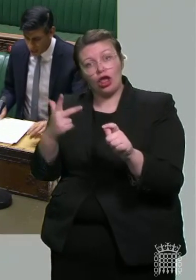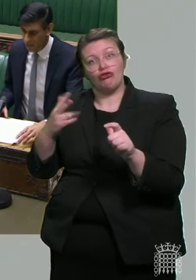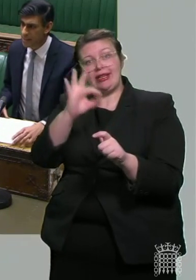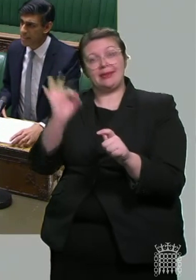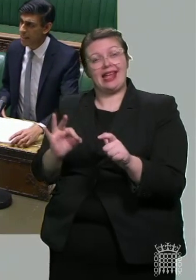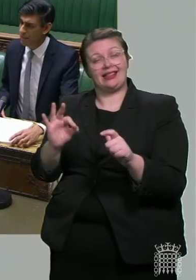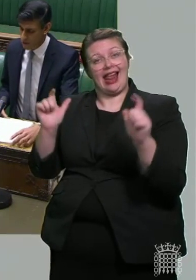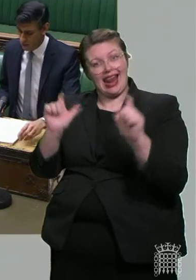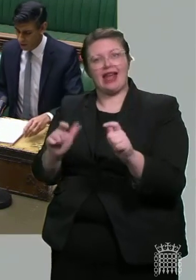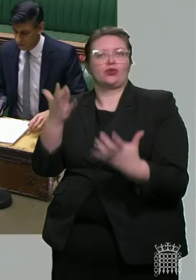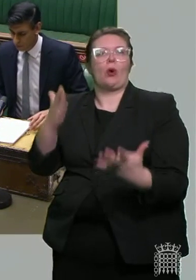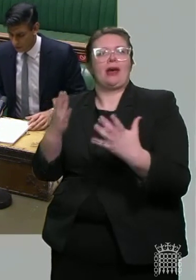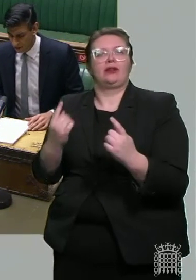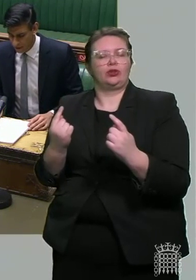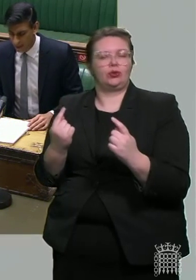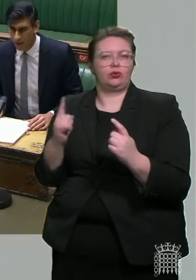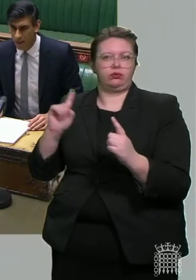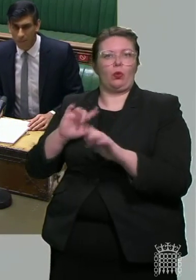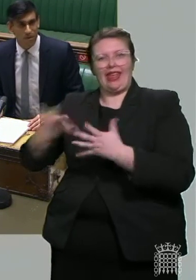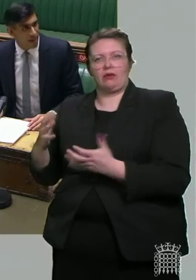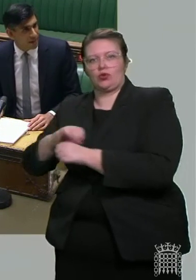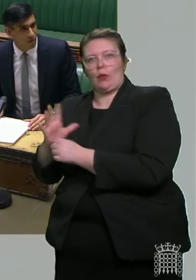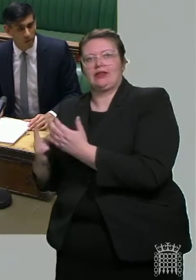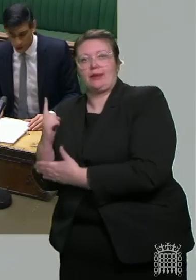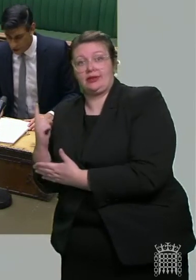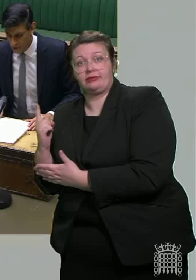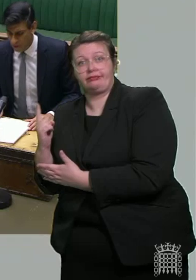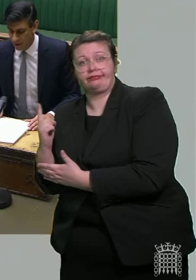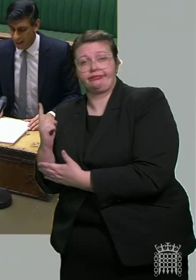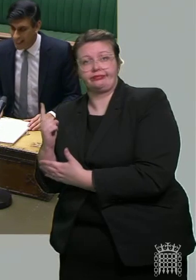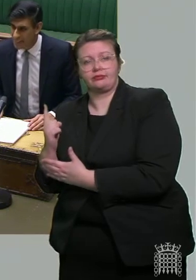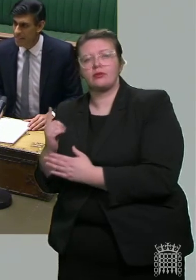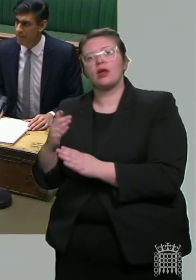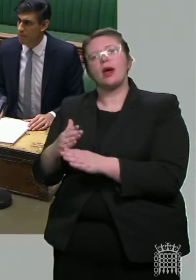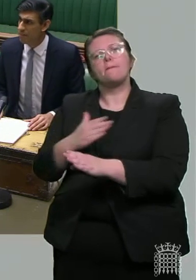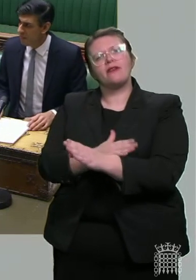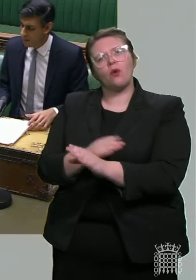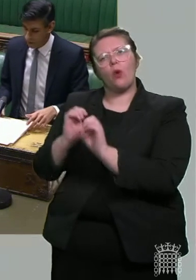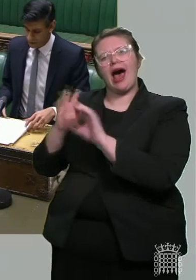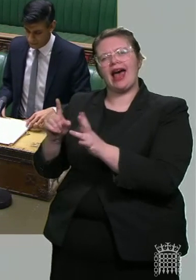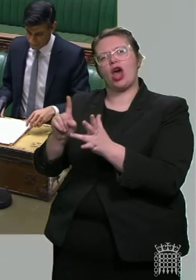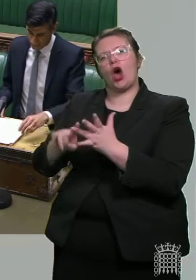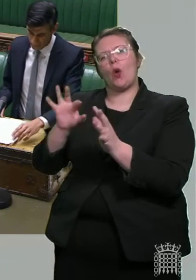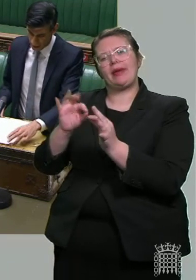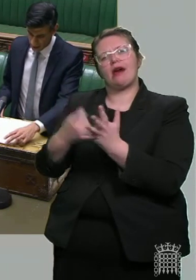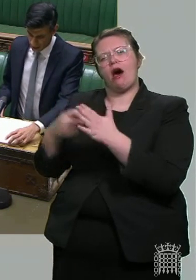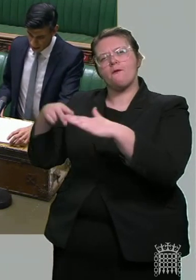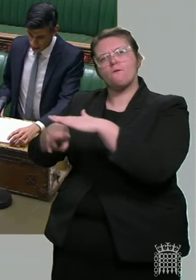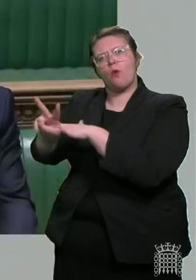Before I share the detail of the OBR’s forecasts, let me thank Richard Hughes and his team for their work.